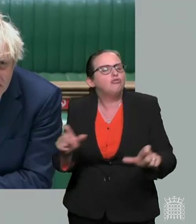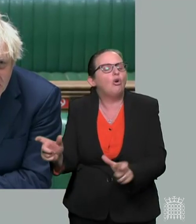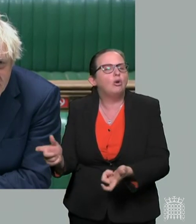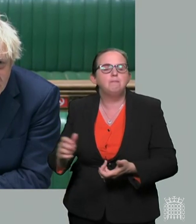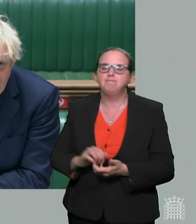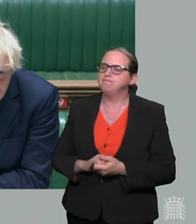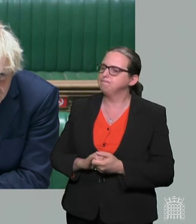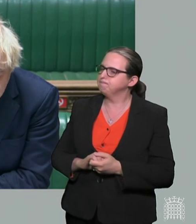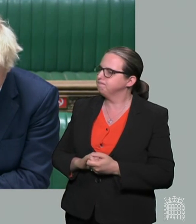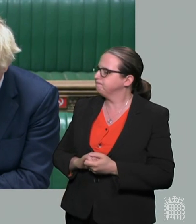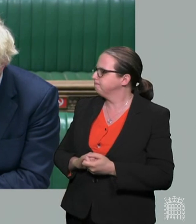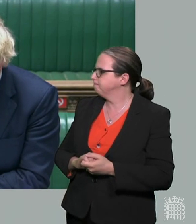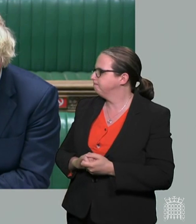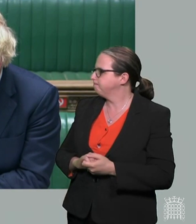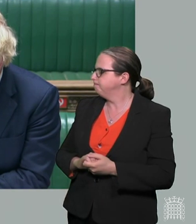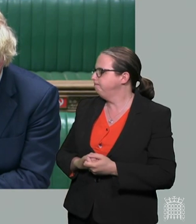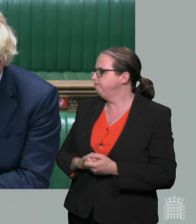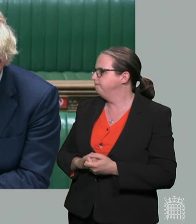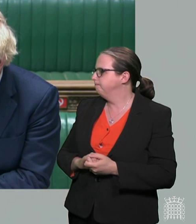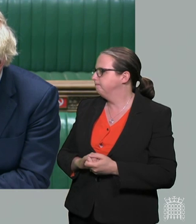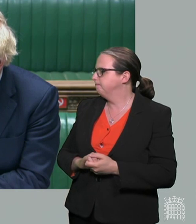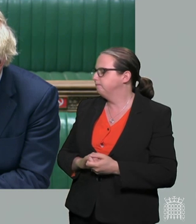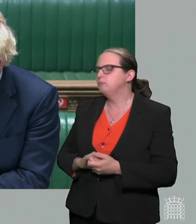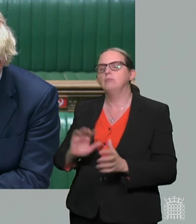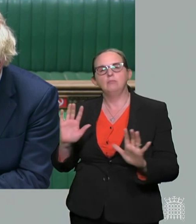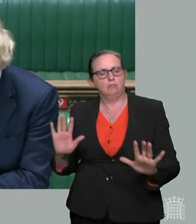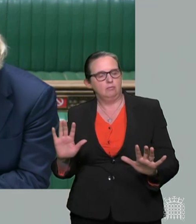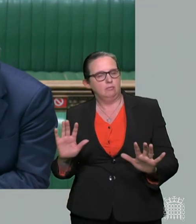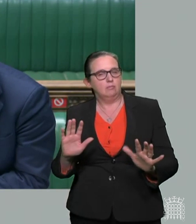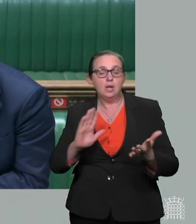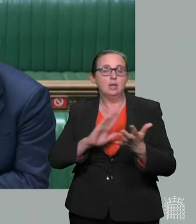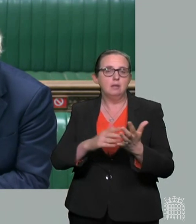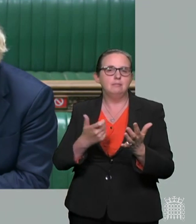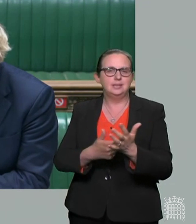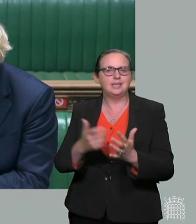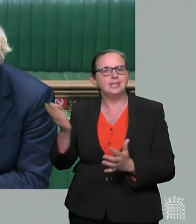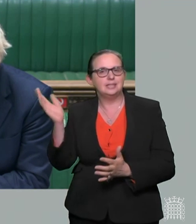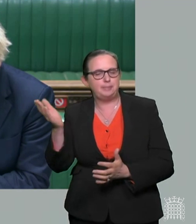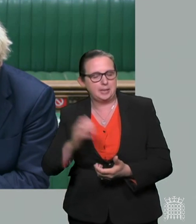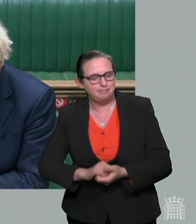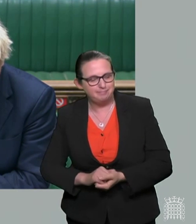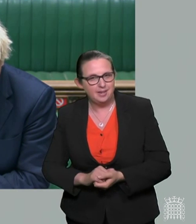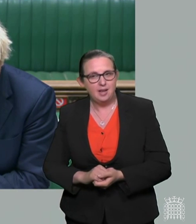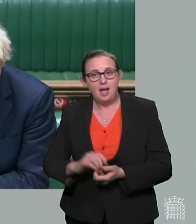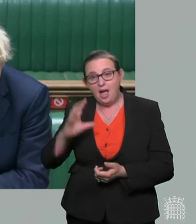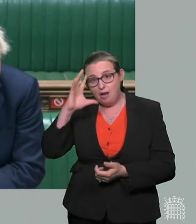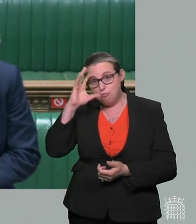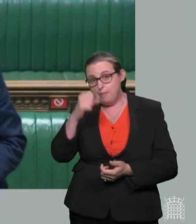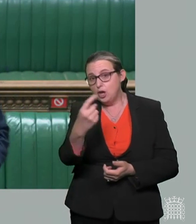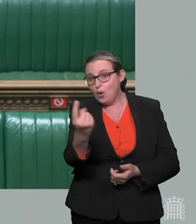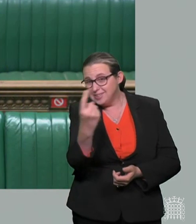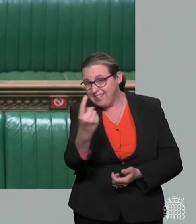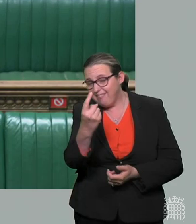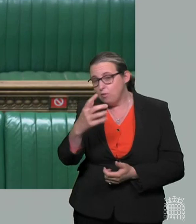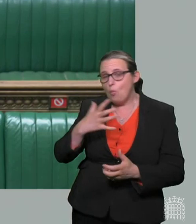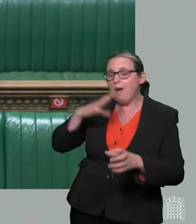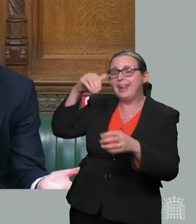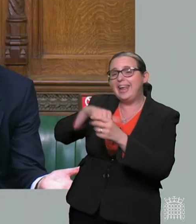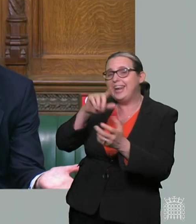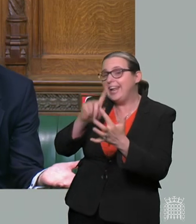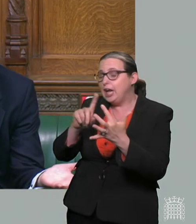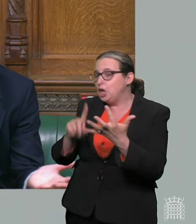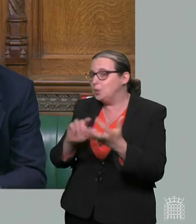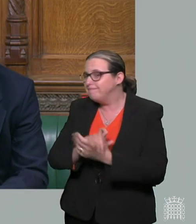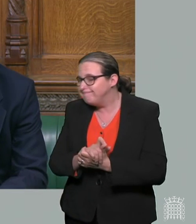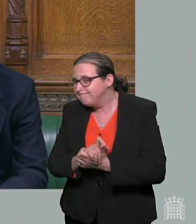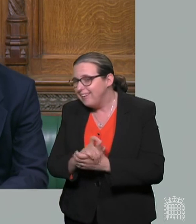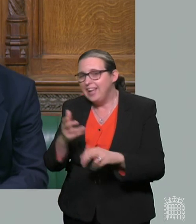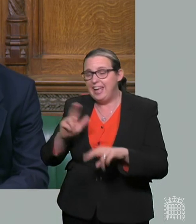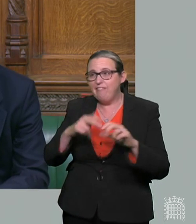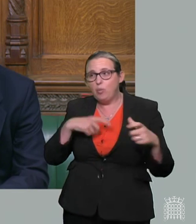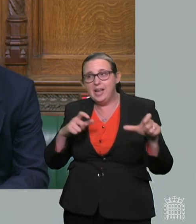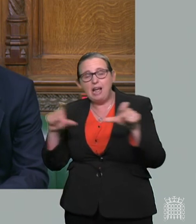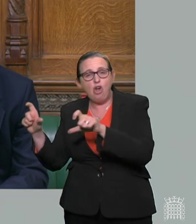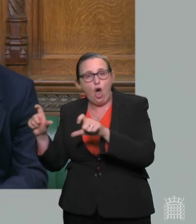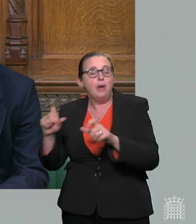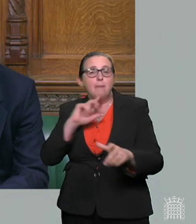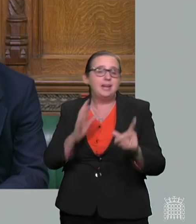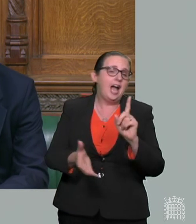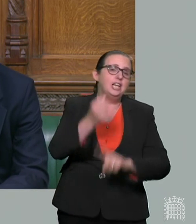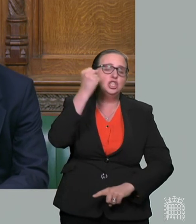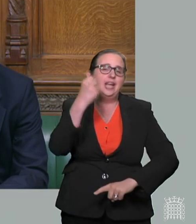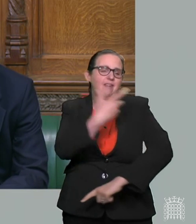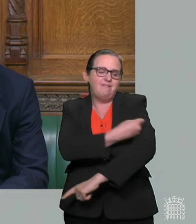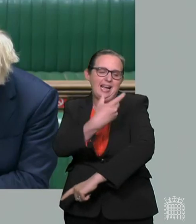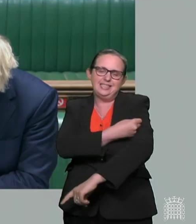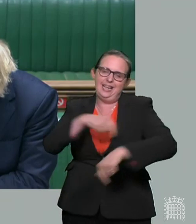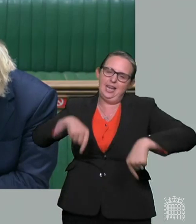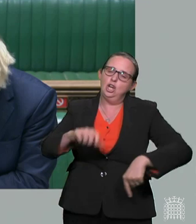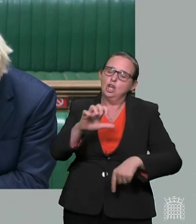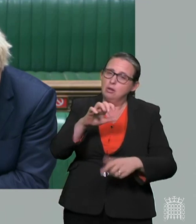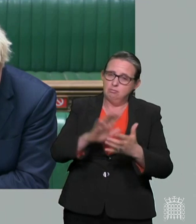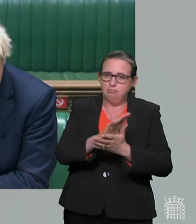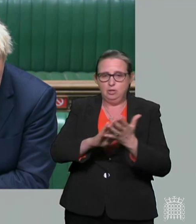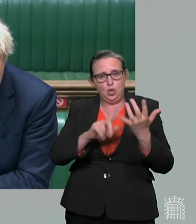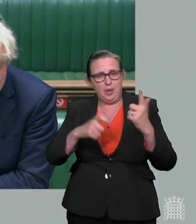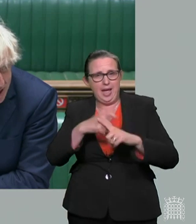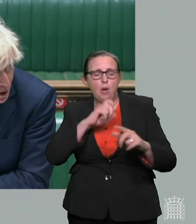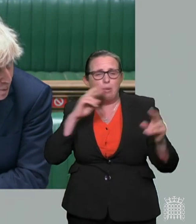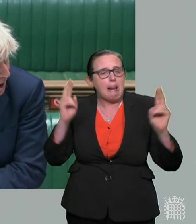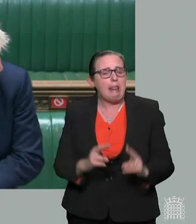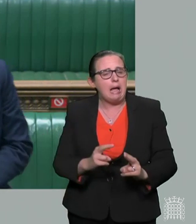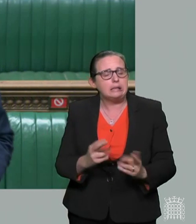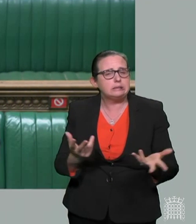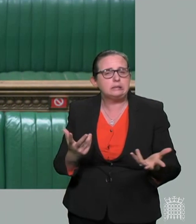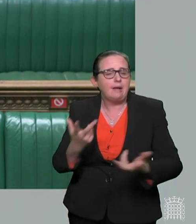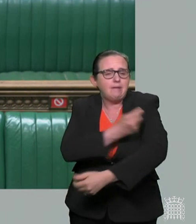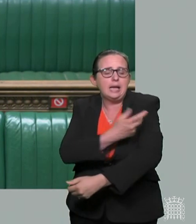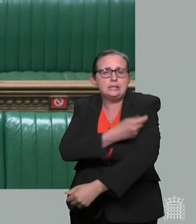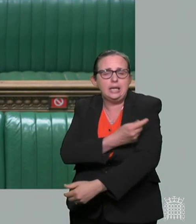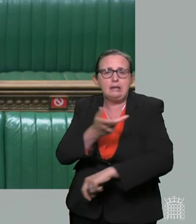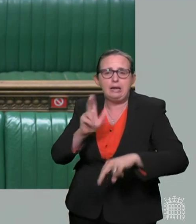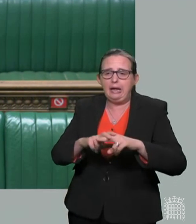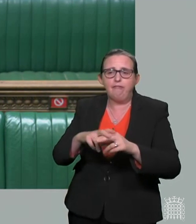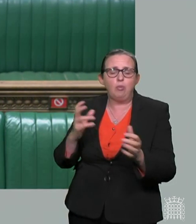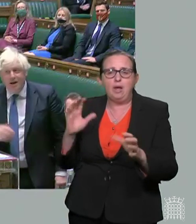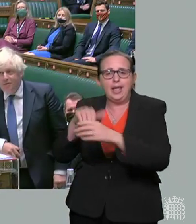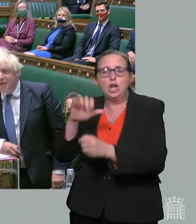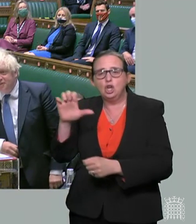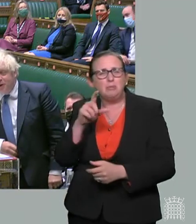If we had followed the honourable Gentleman’s precepts—he campaigned vehemently to stay in the European Union—we would not have achieved the fastest vaccine roll-out of any European country or vaccinated a higher proportion than any European population.